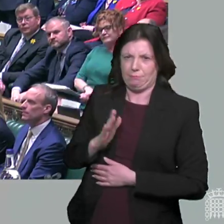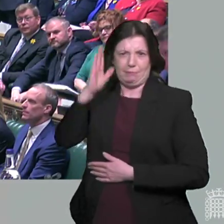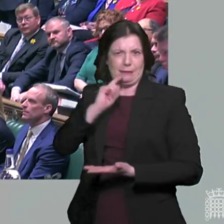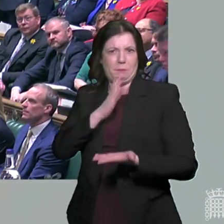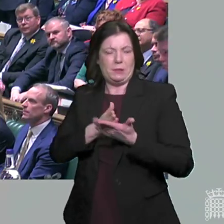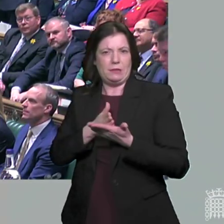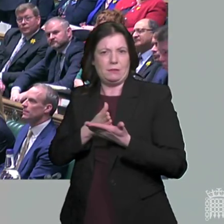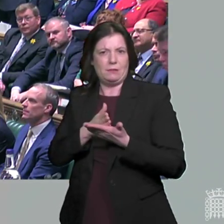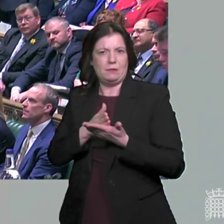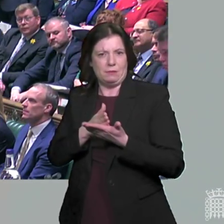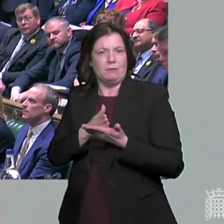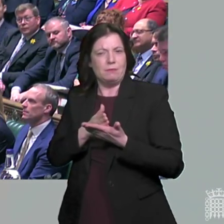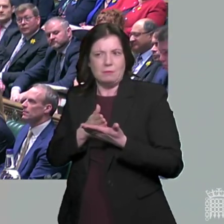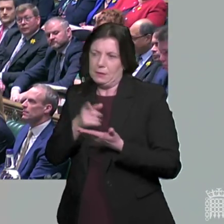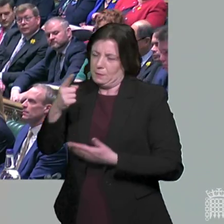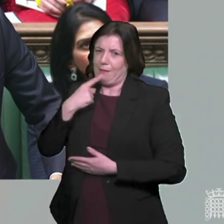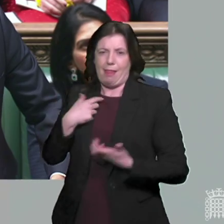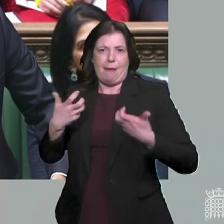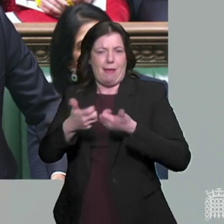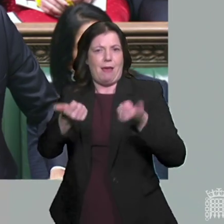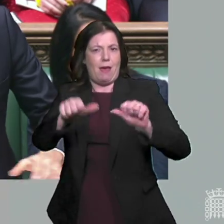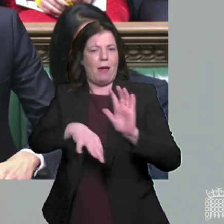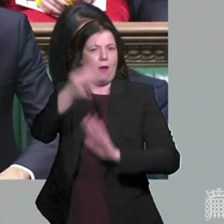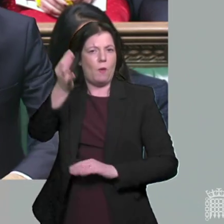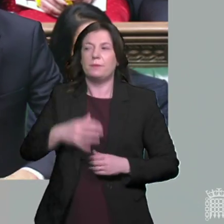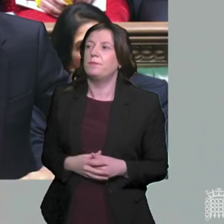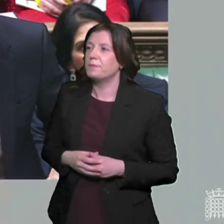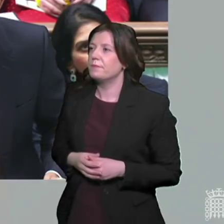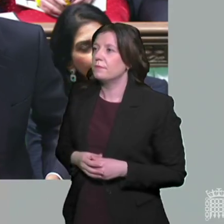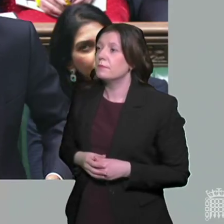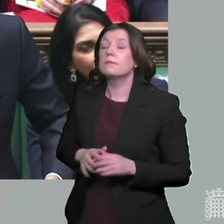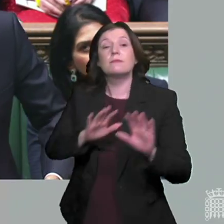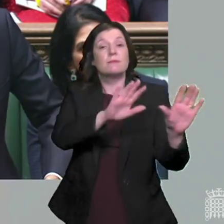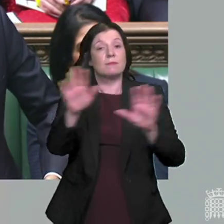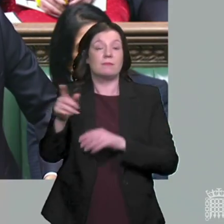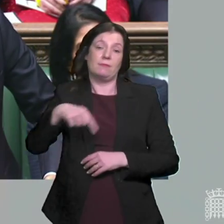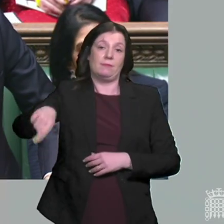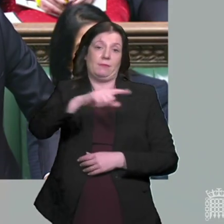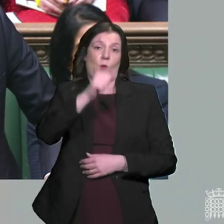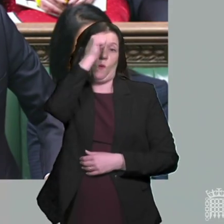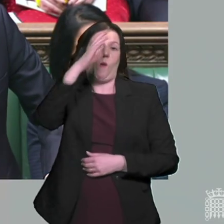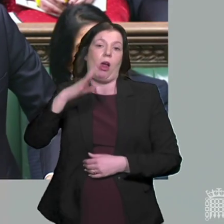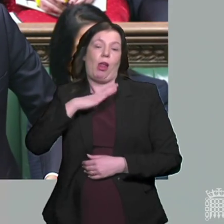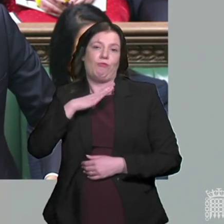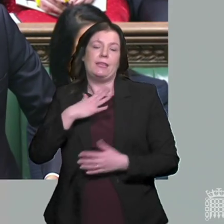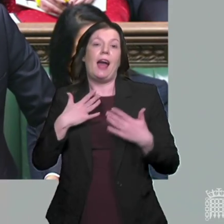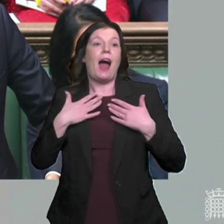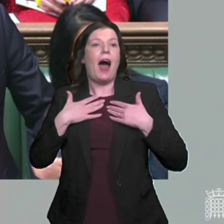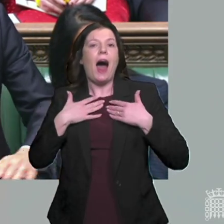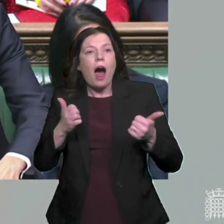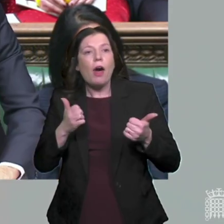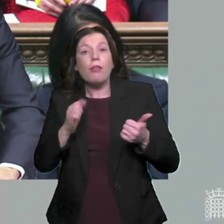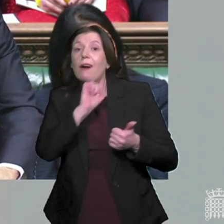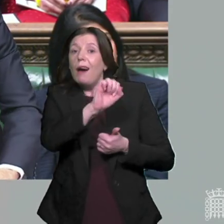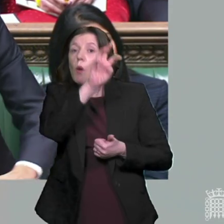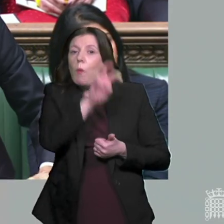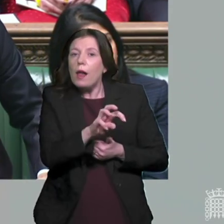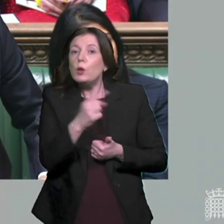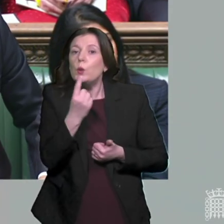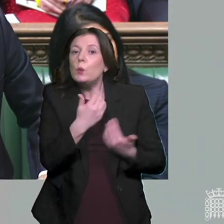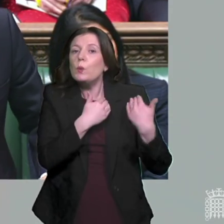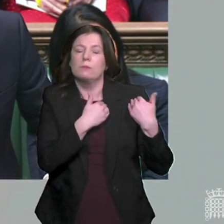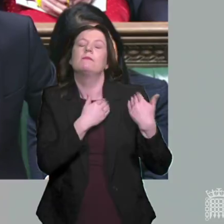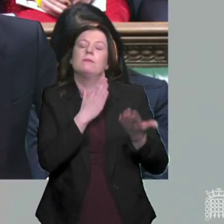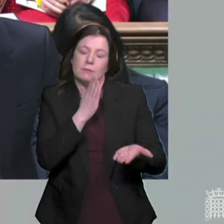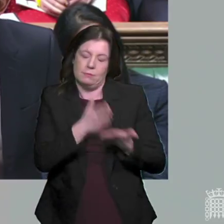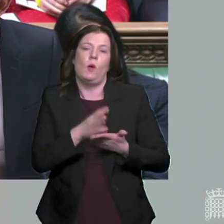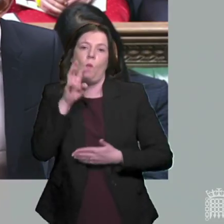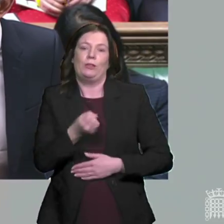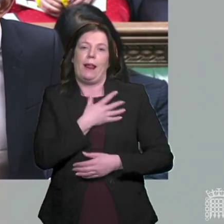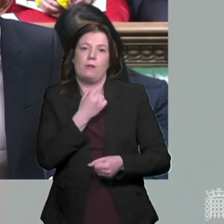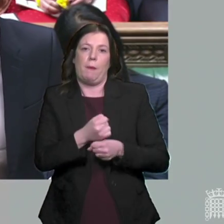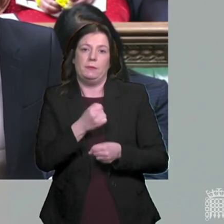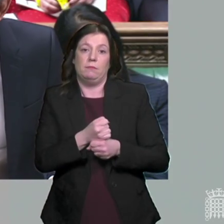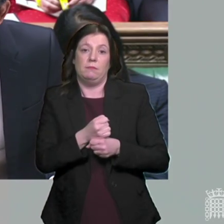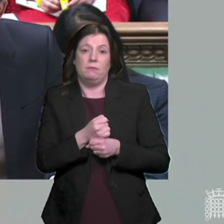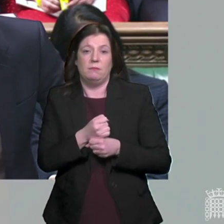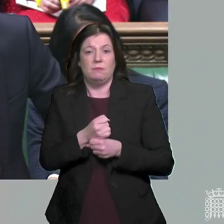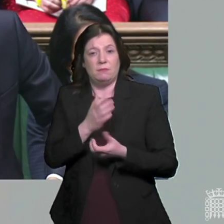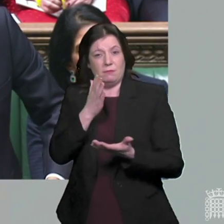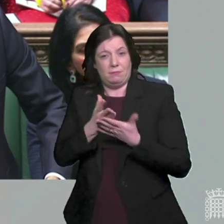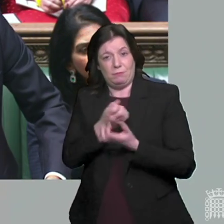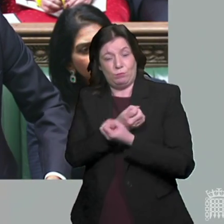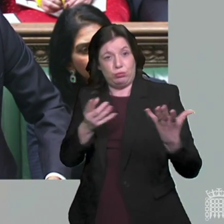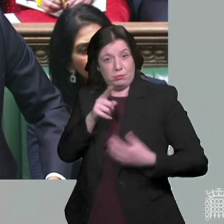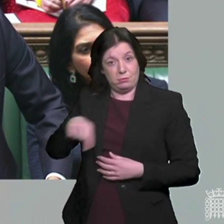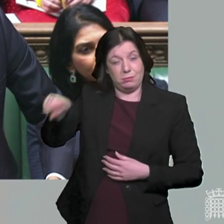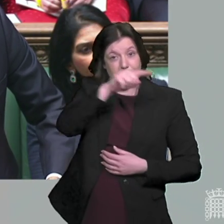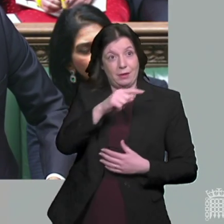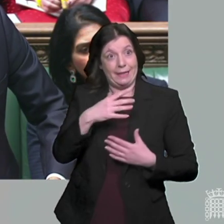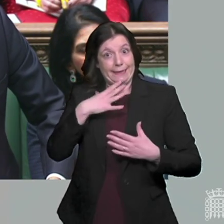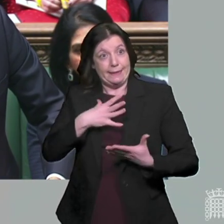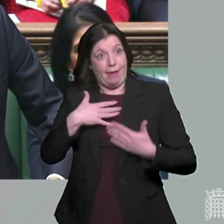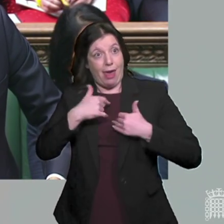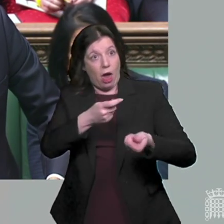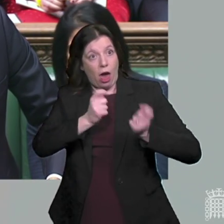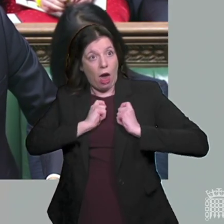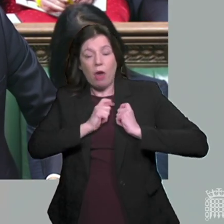I share my honourable Friend’s concern. The House will know that health is a devolved matter for the Labour-run Government in Wales, where one in five people in the entire country are now on a waiting list.